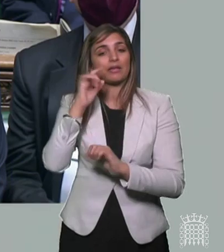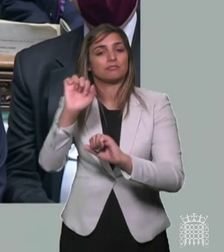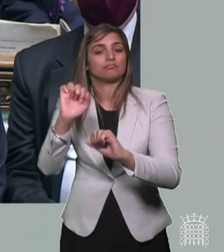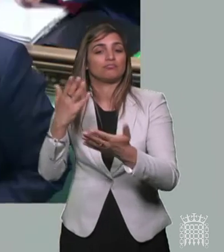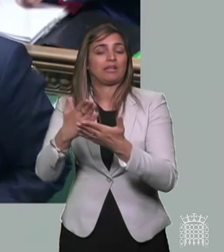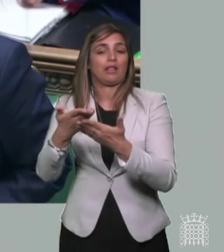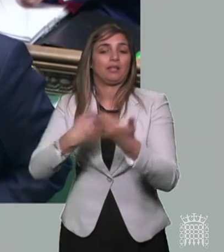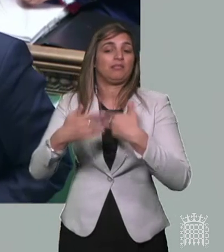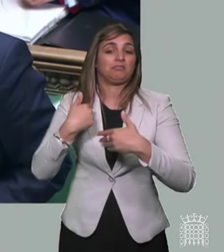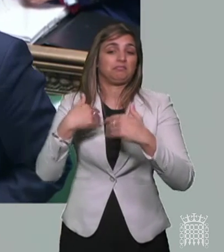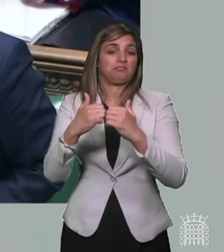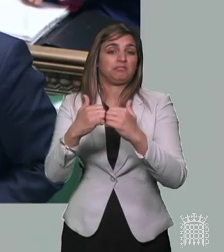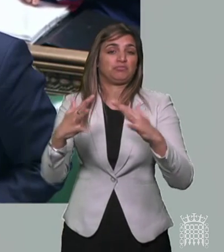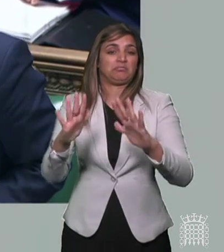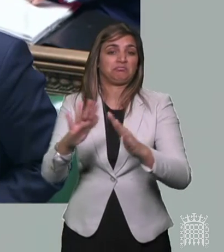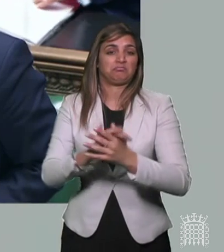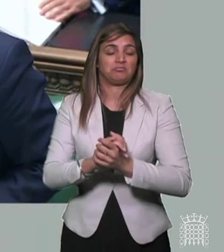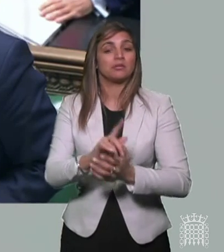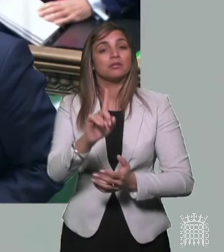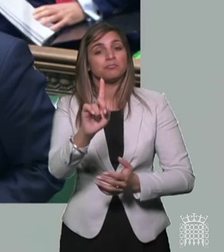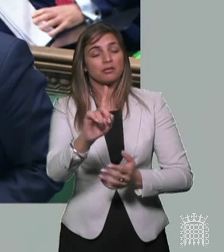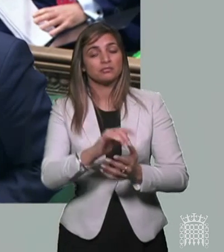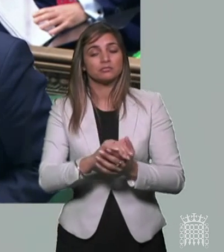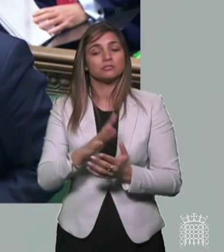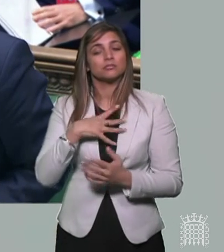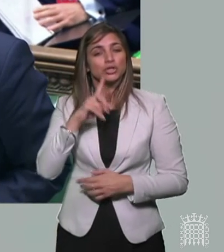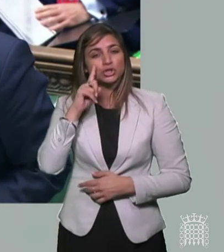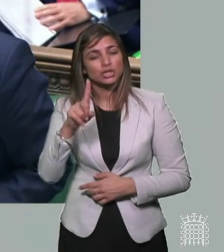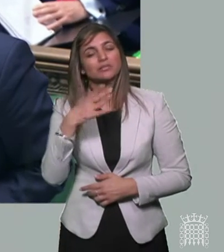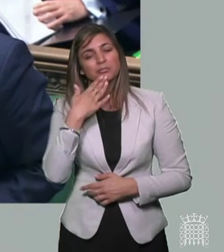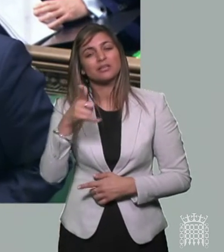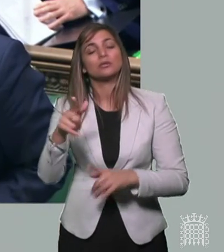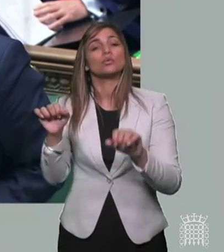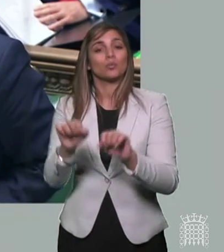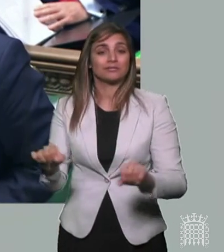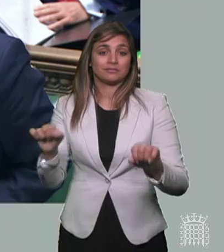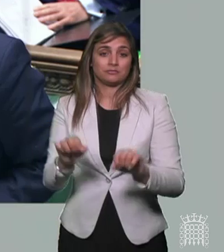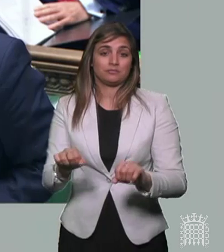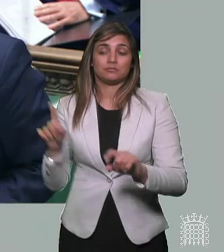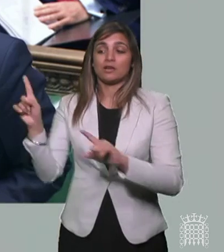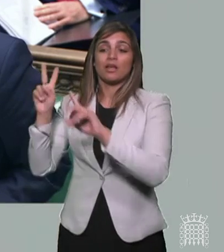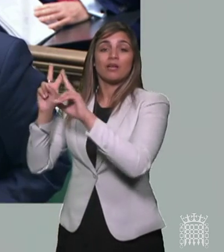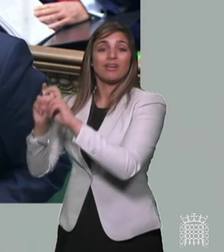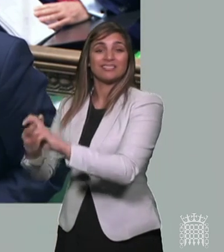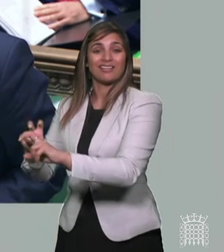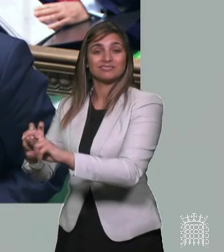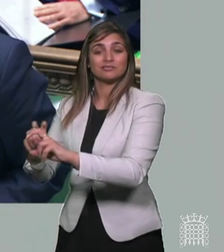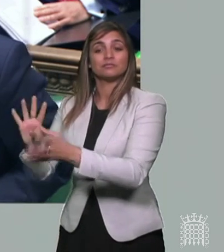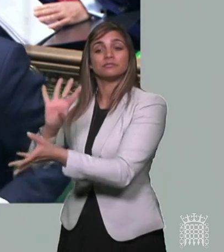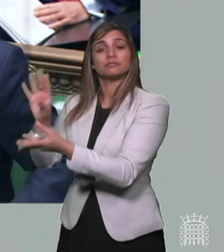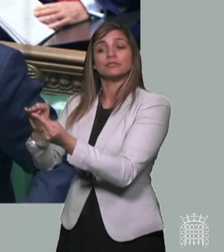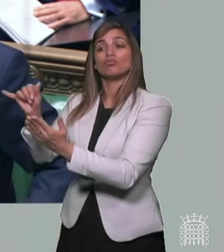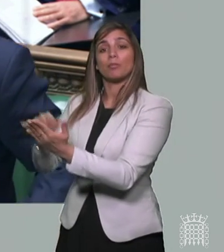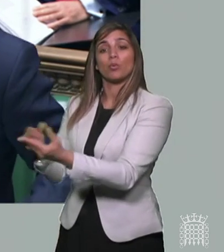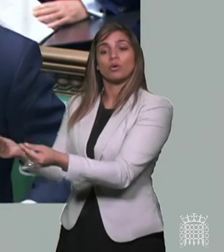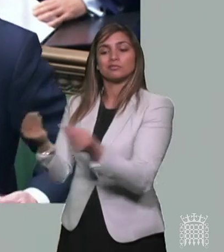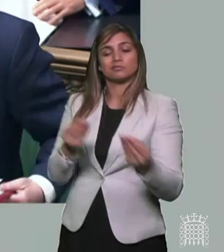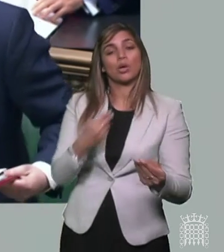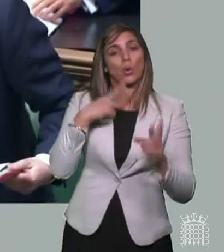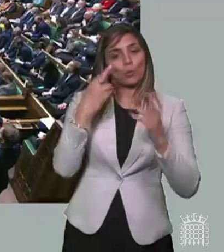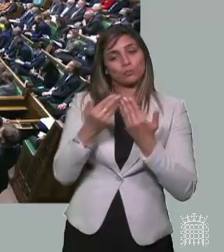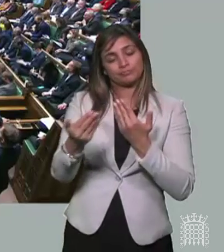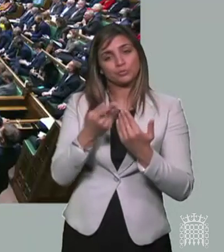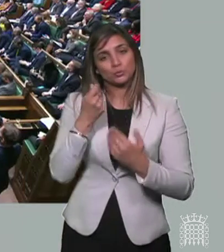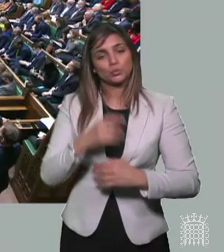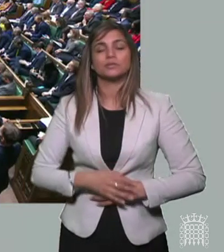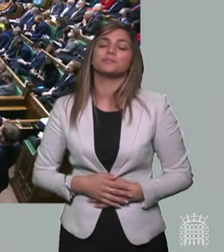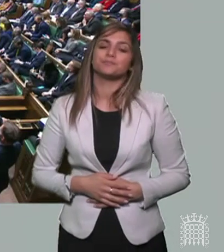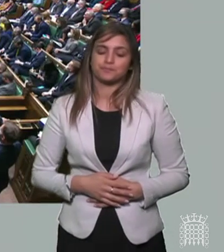I do not agree with him, but can I suggest respectfully that he waits until the inquiry is concluded, which I hope will be as soon as possible?